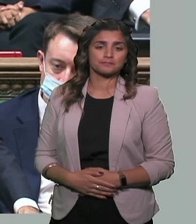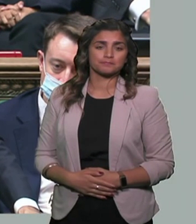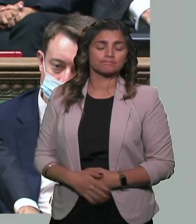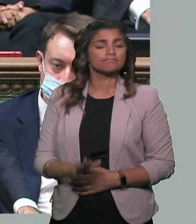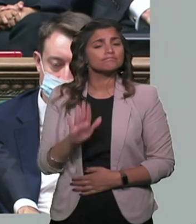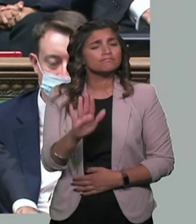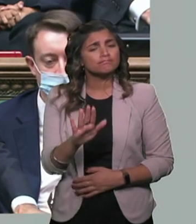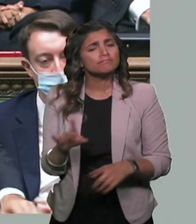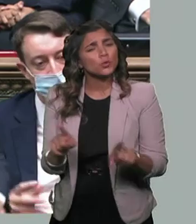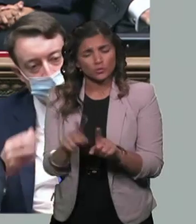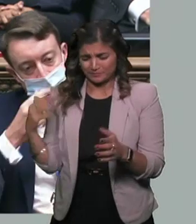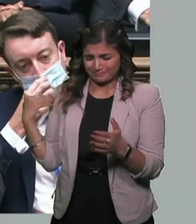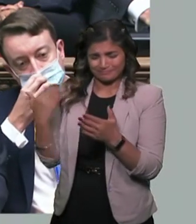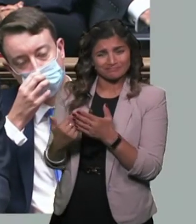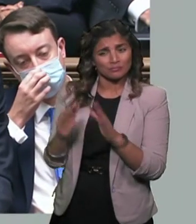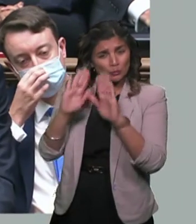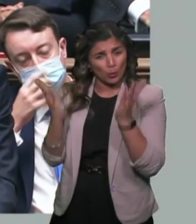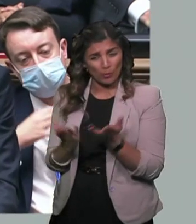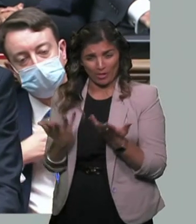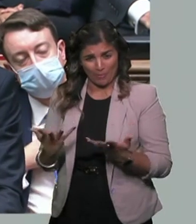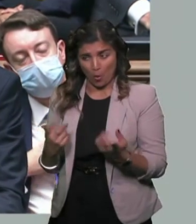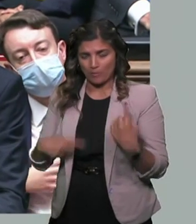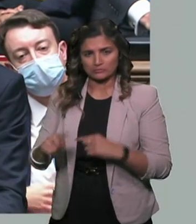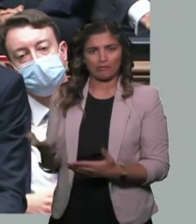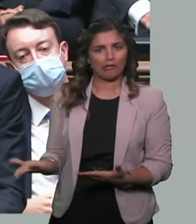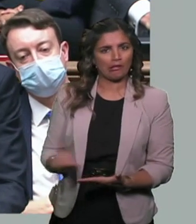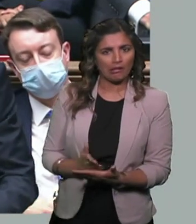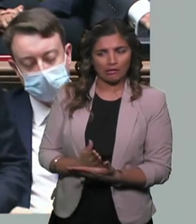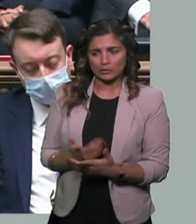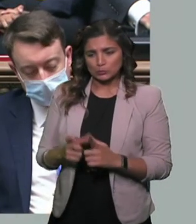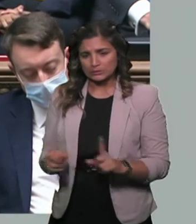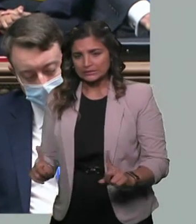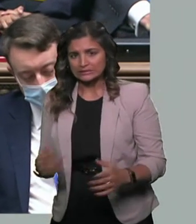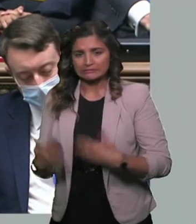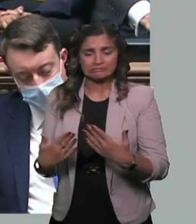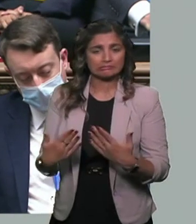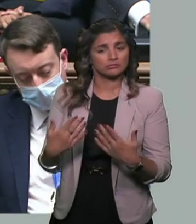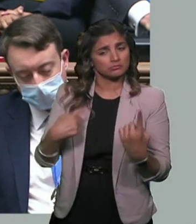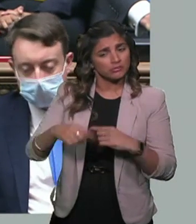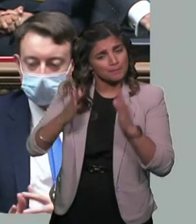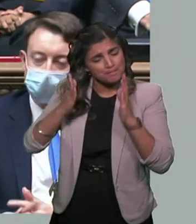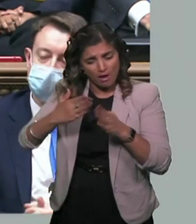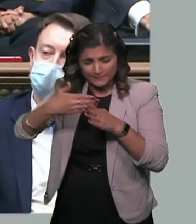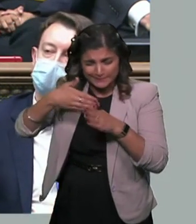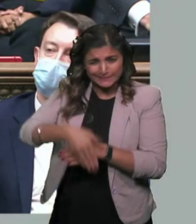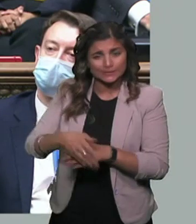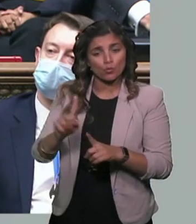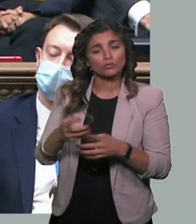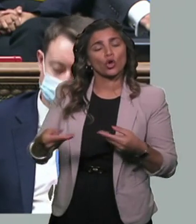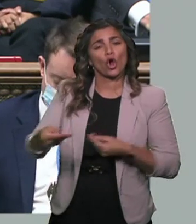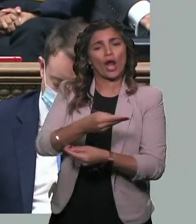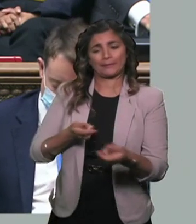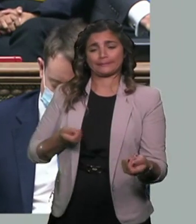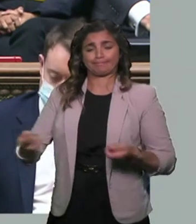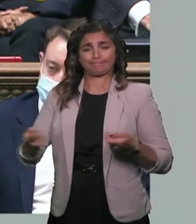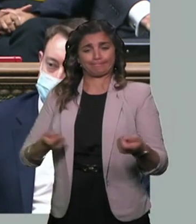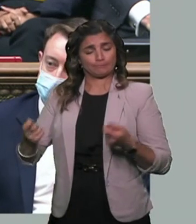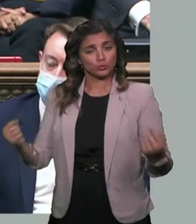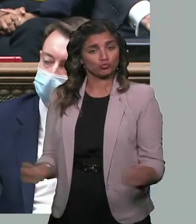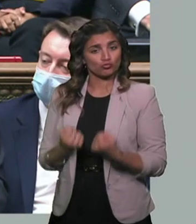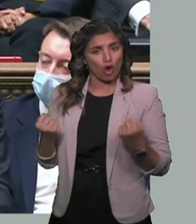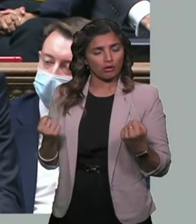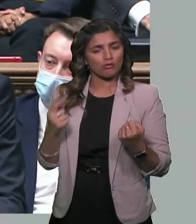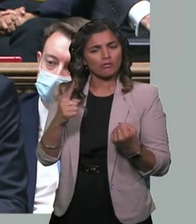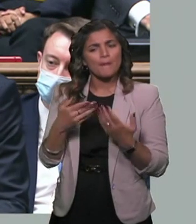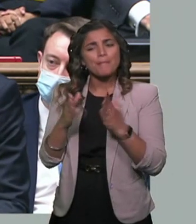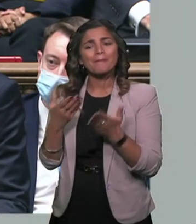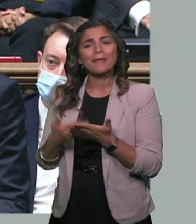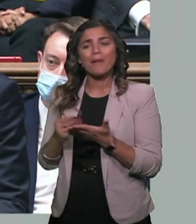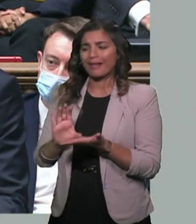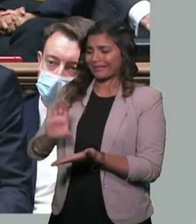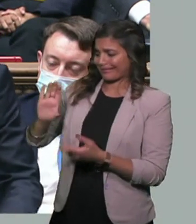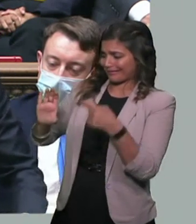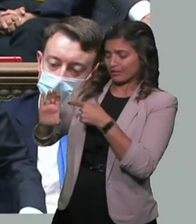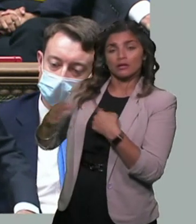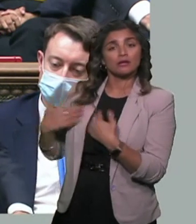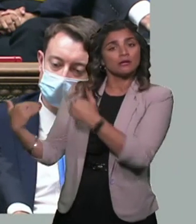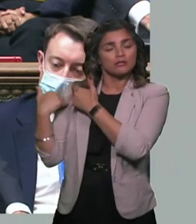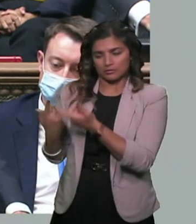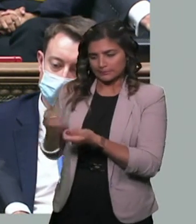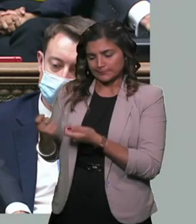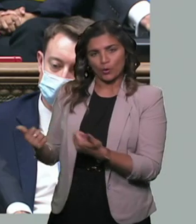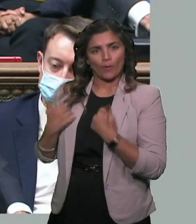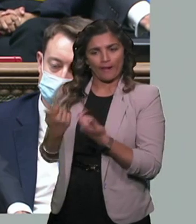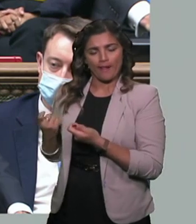In a period of global uncertainty, we need to work hard to maintain a strong economy and be responsible with the public finances, and that is what we are doing.